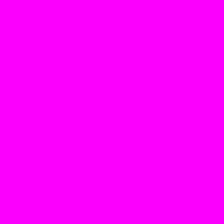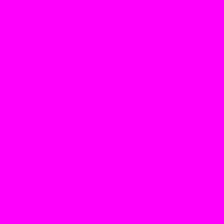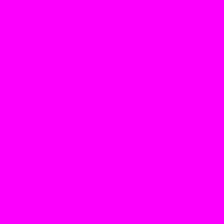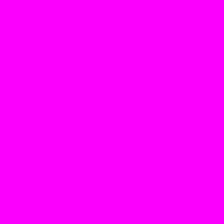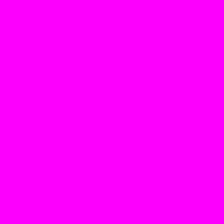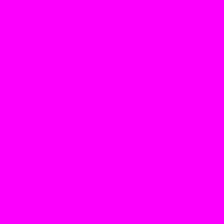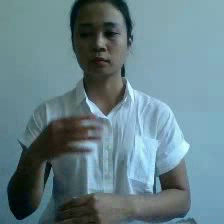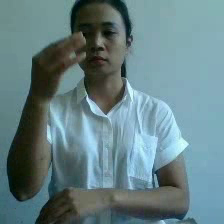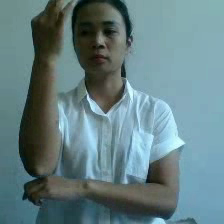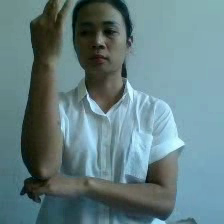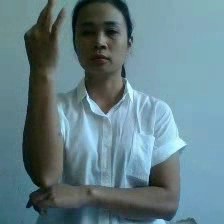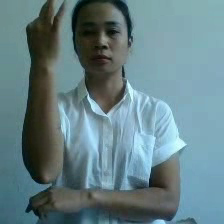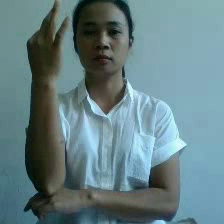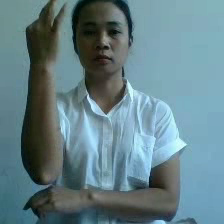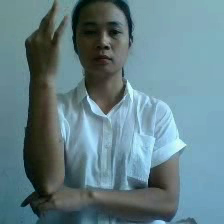Trưa